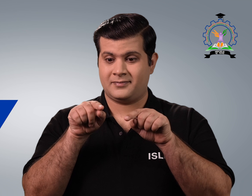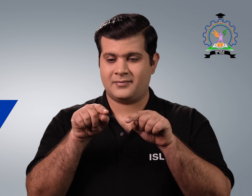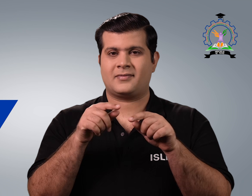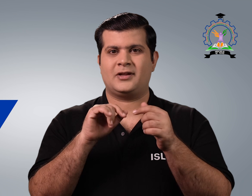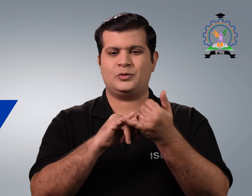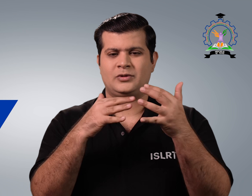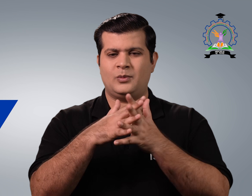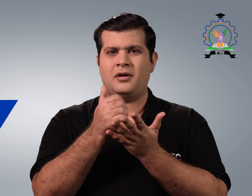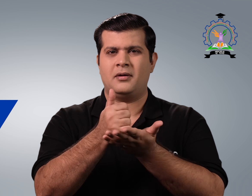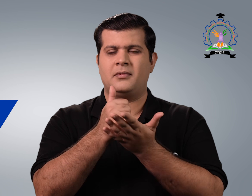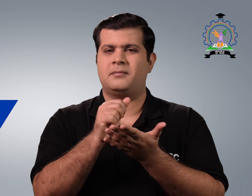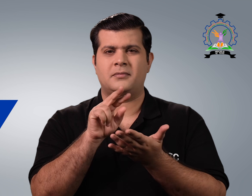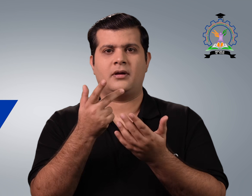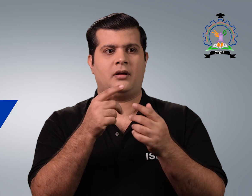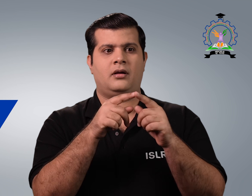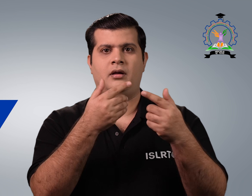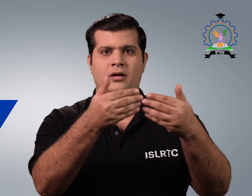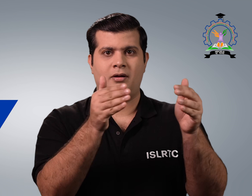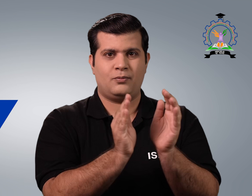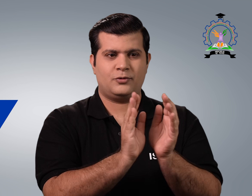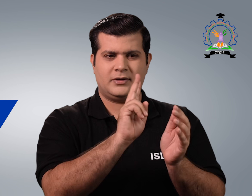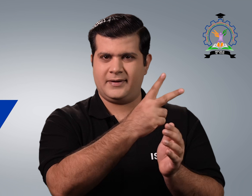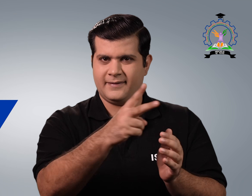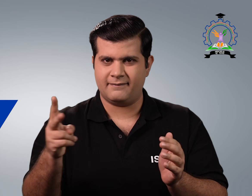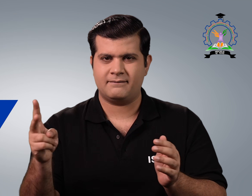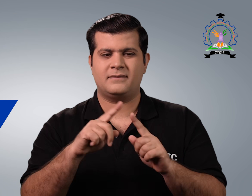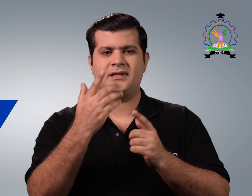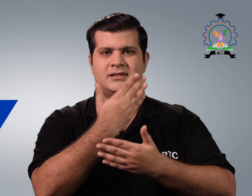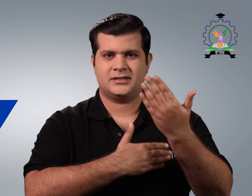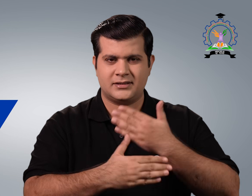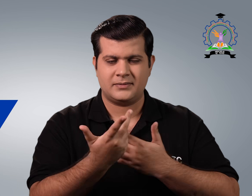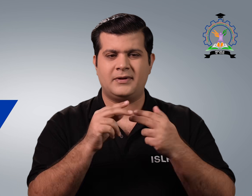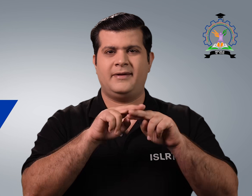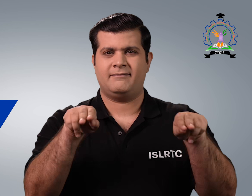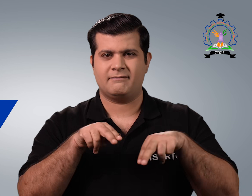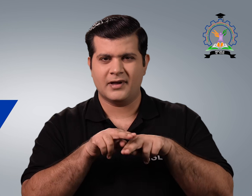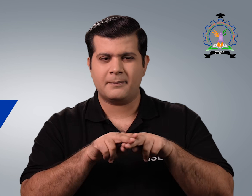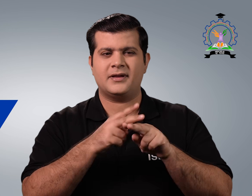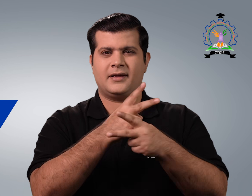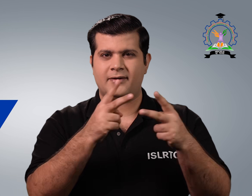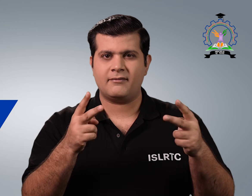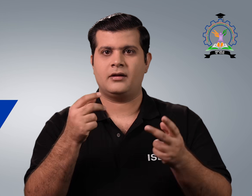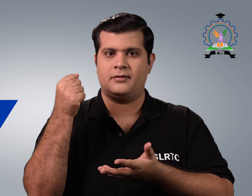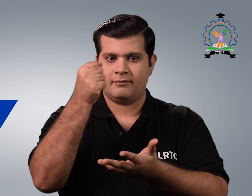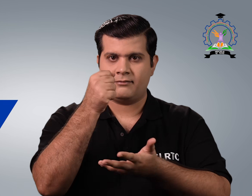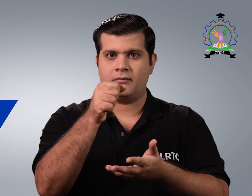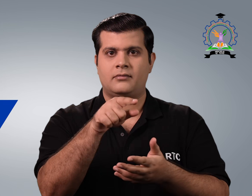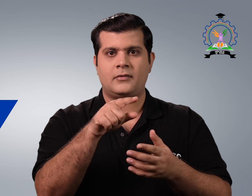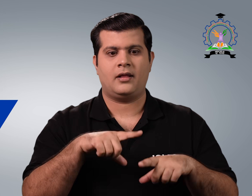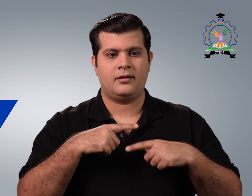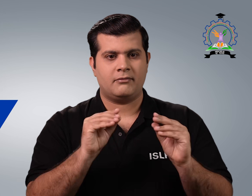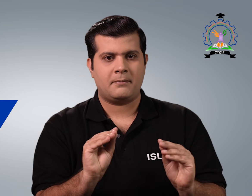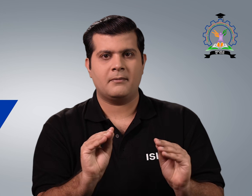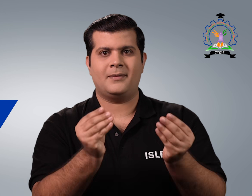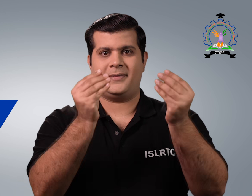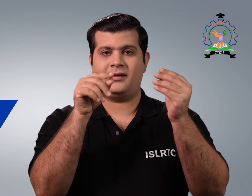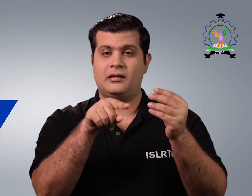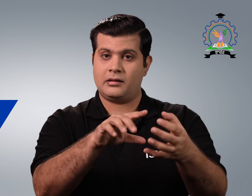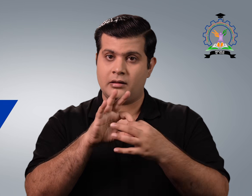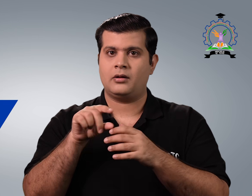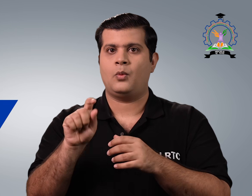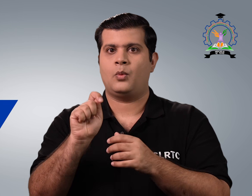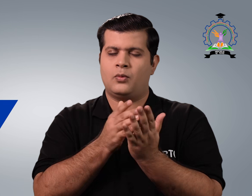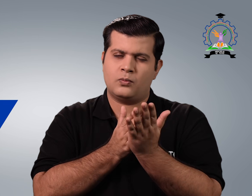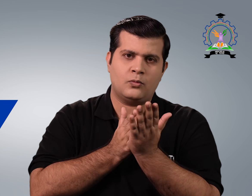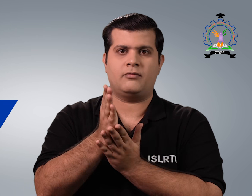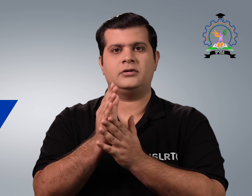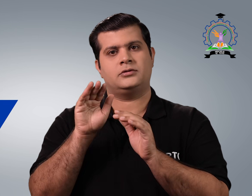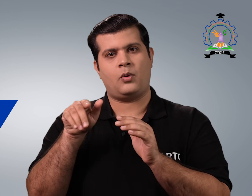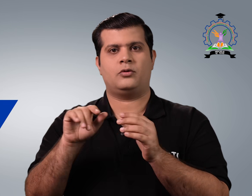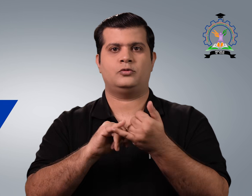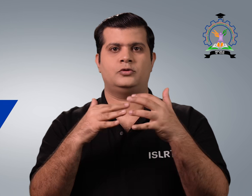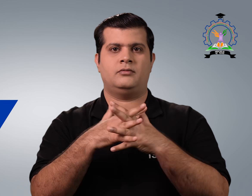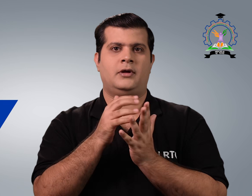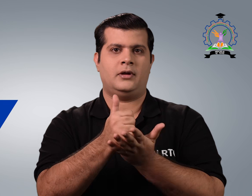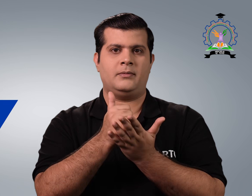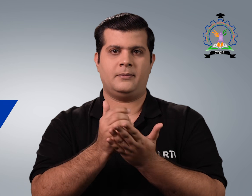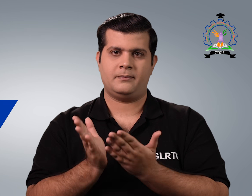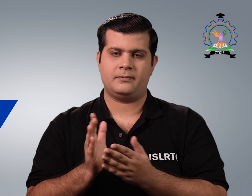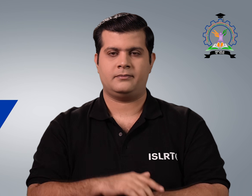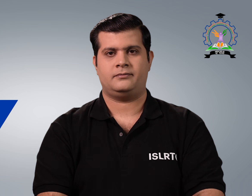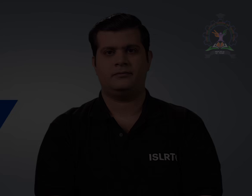Social work is a profession focused on helping communities, disabled people and families, provide funds to improve their financial well-being and solve social problems.